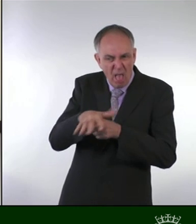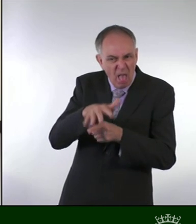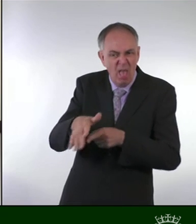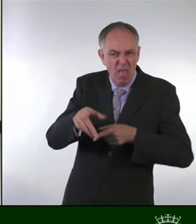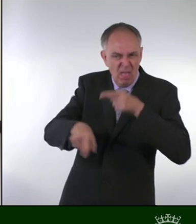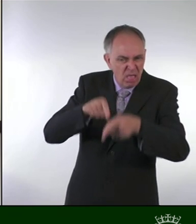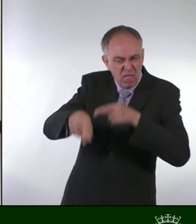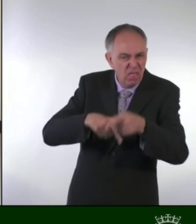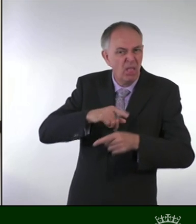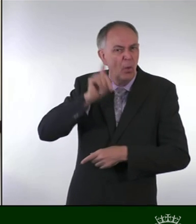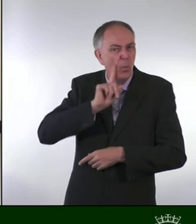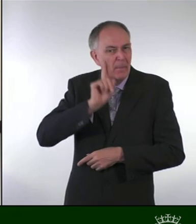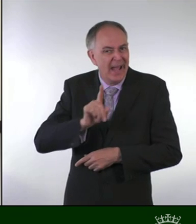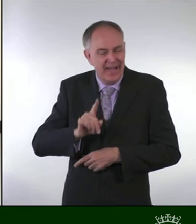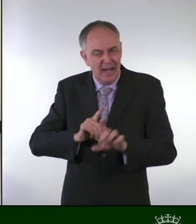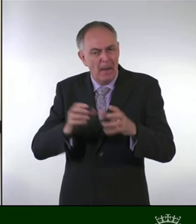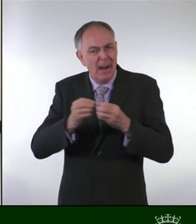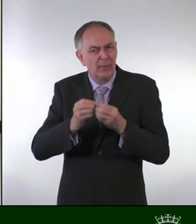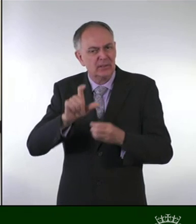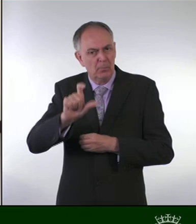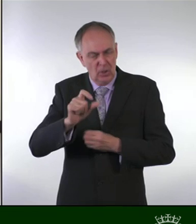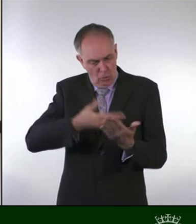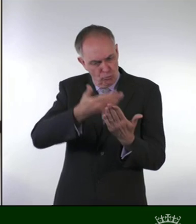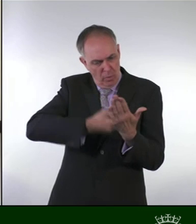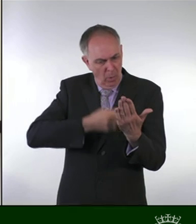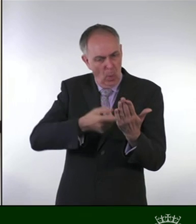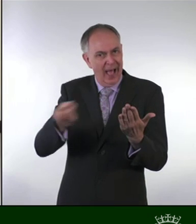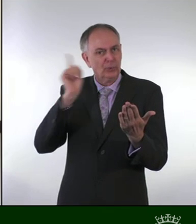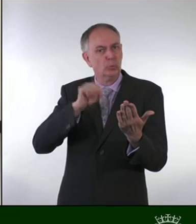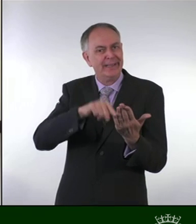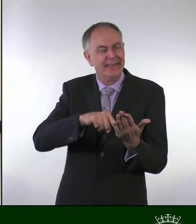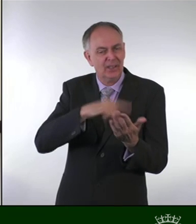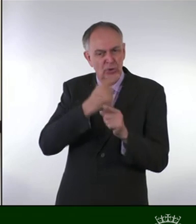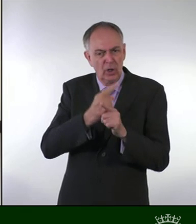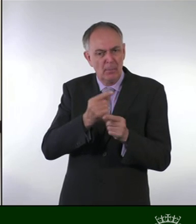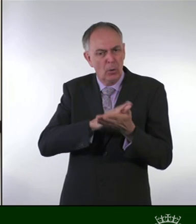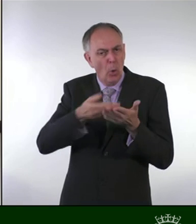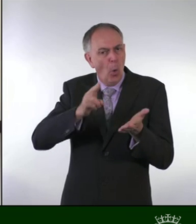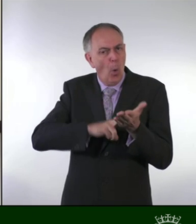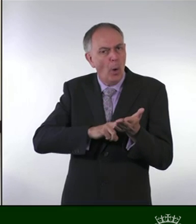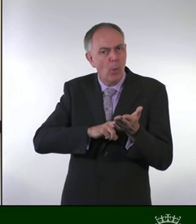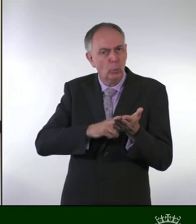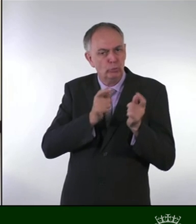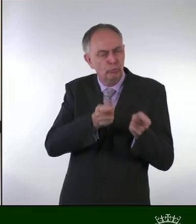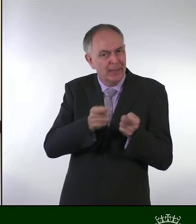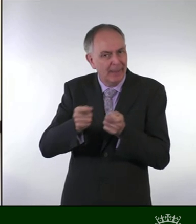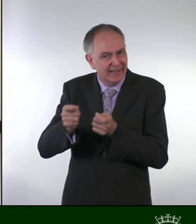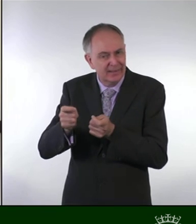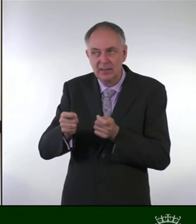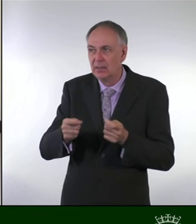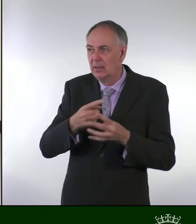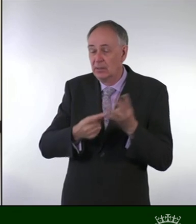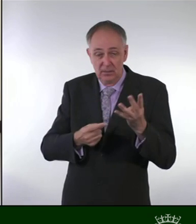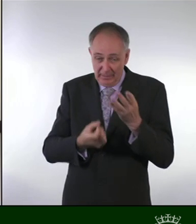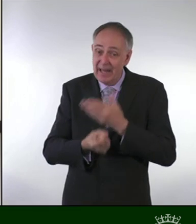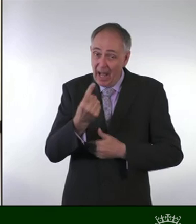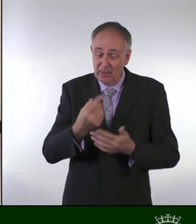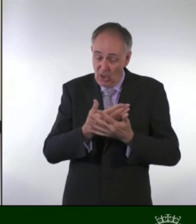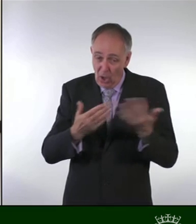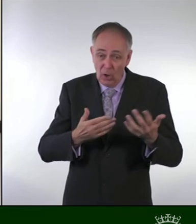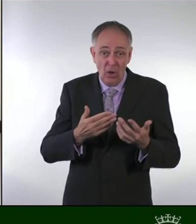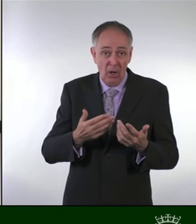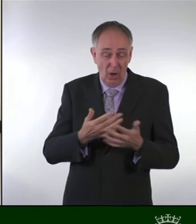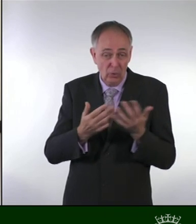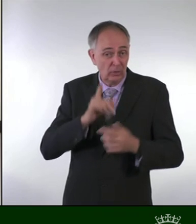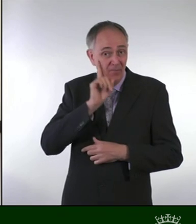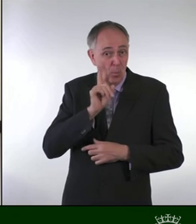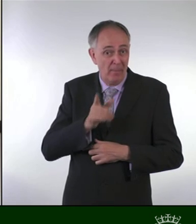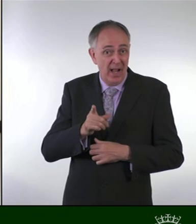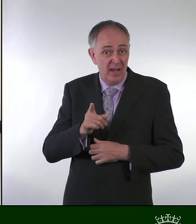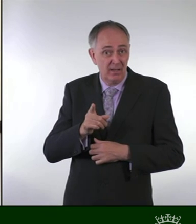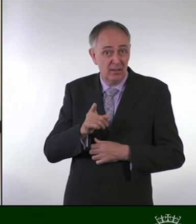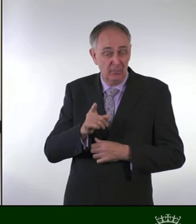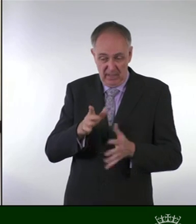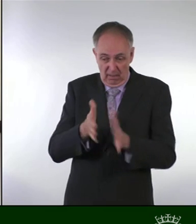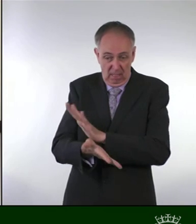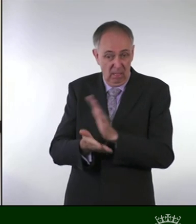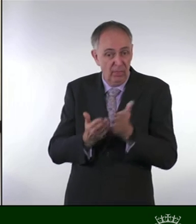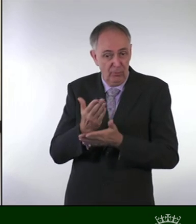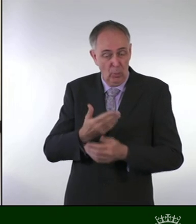Yet according to Baroness Cumberlege’s report last week on the hormone pregnancy test Primodos, sodium valproate and vaginal mesh, that is exactly what happened to thousands of women at the hands of some male medical experts.